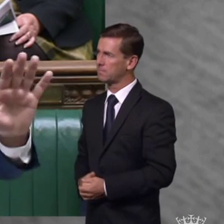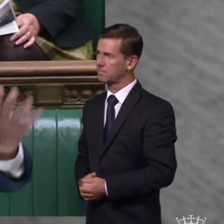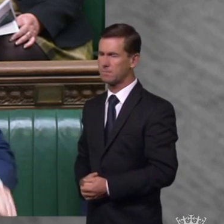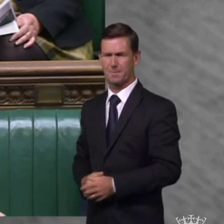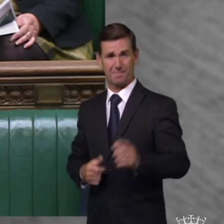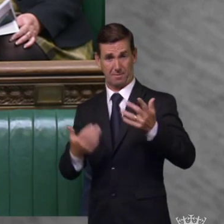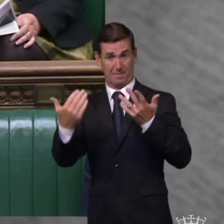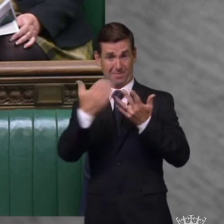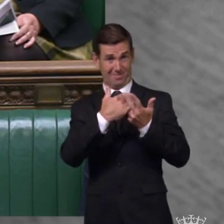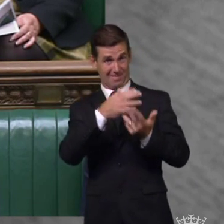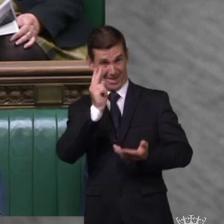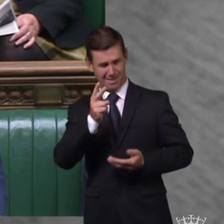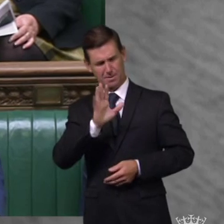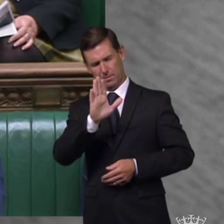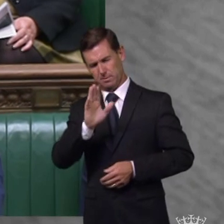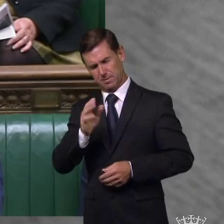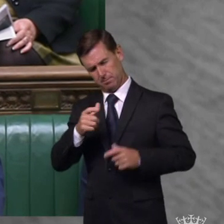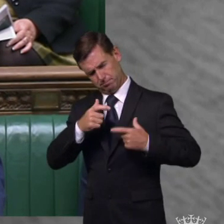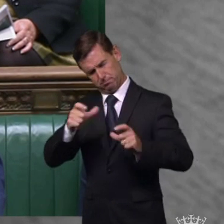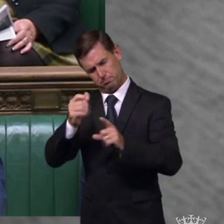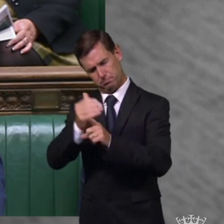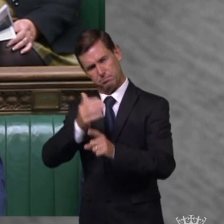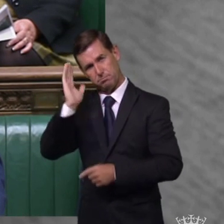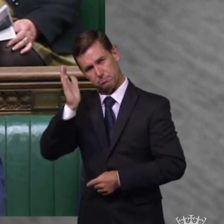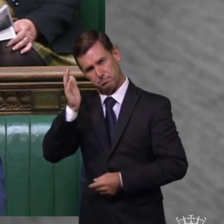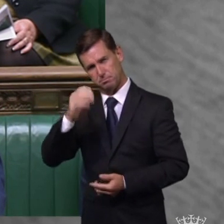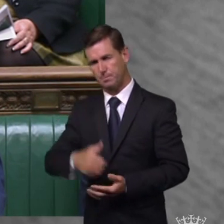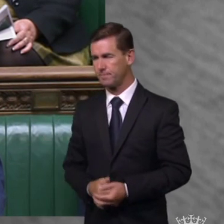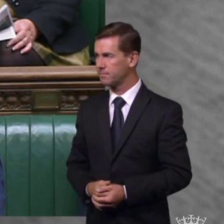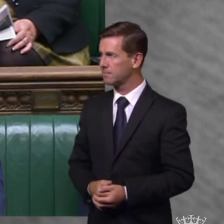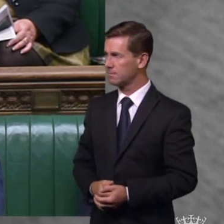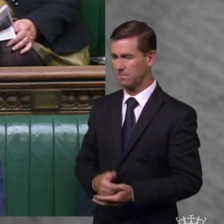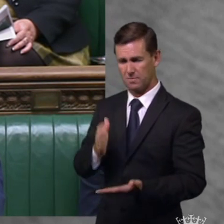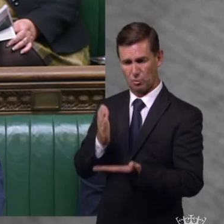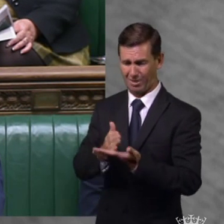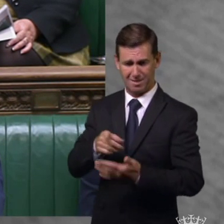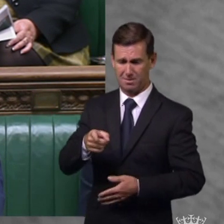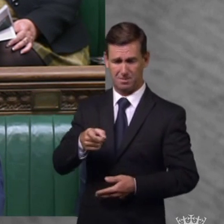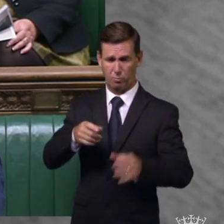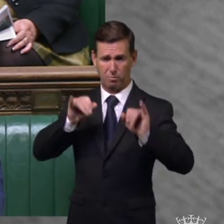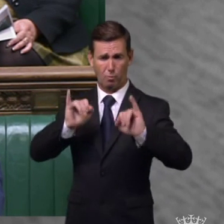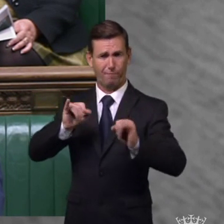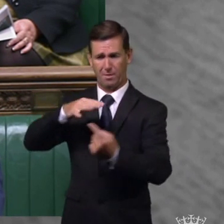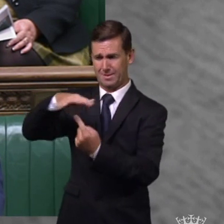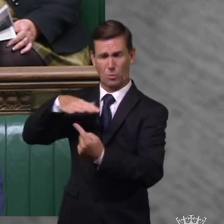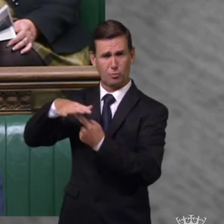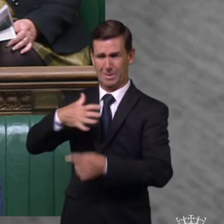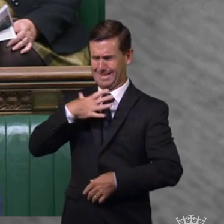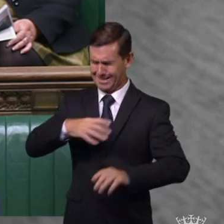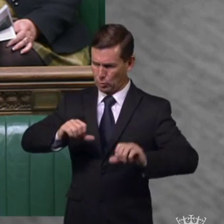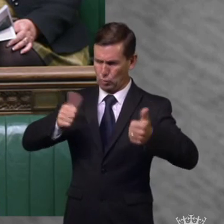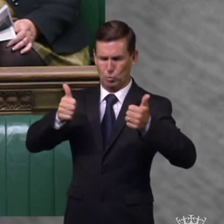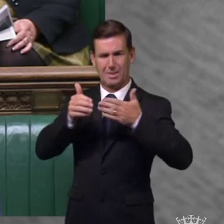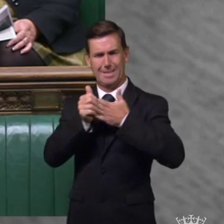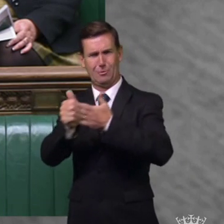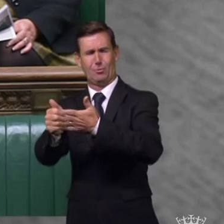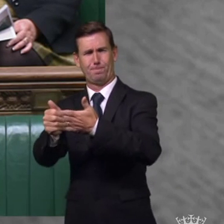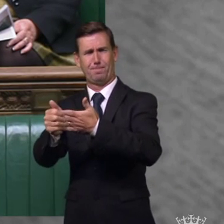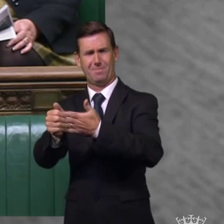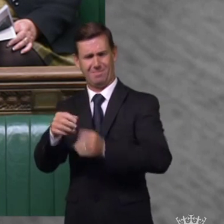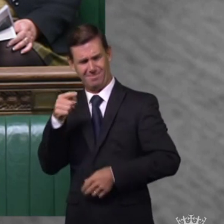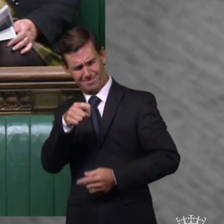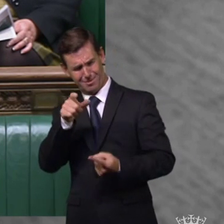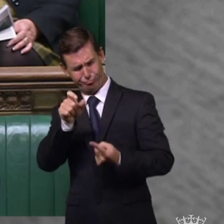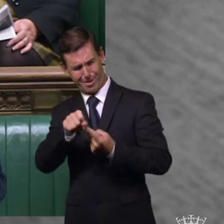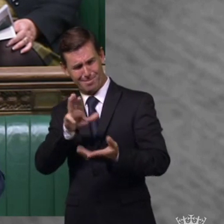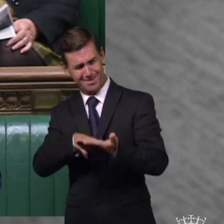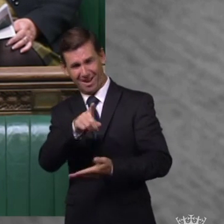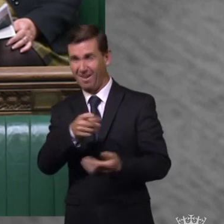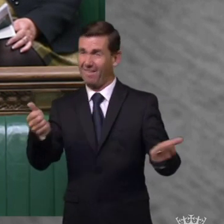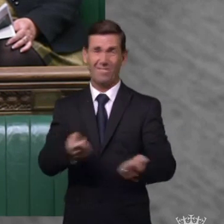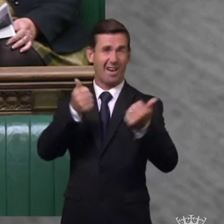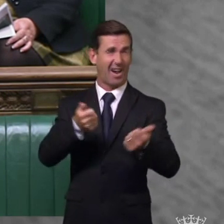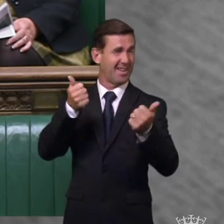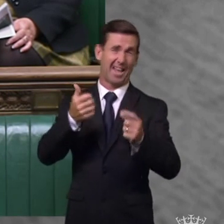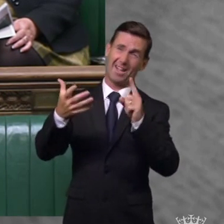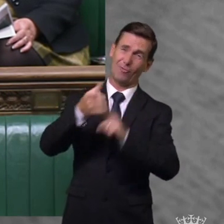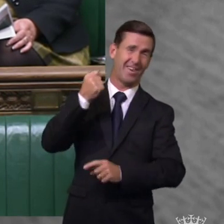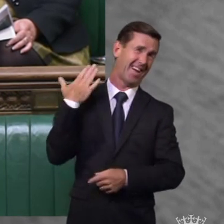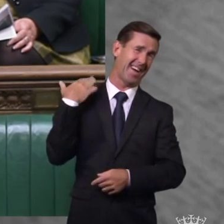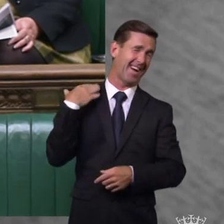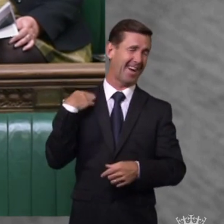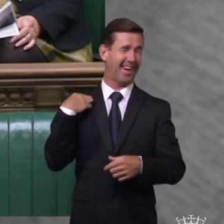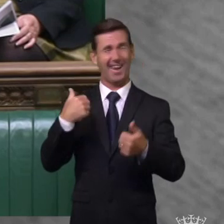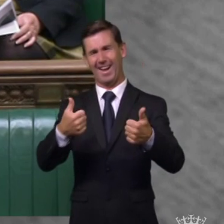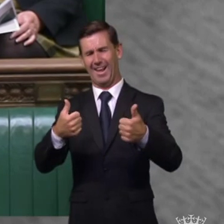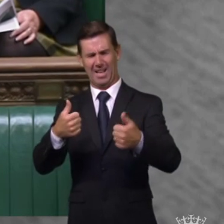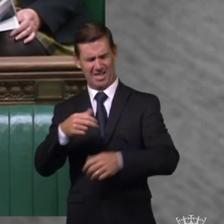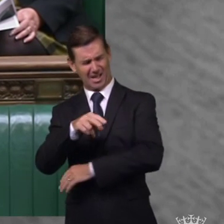Let me make some progress and then I will give way. The desperate situation requires leadership and for the Prime Minister to snap out of his complacency.